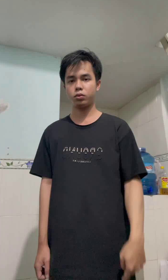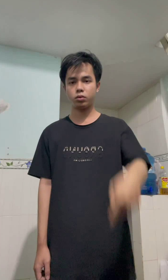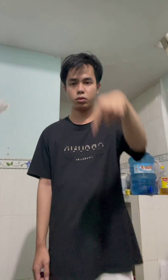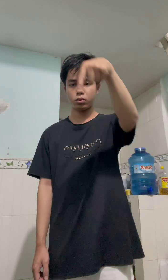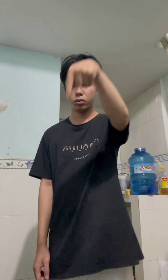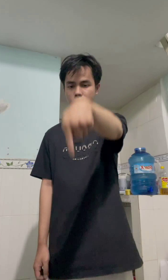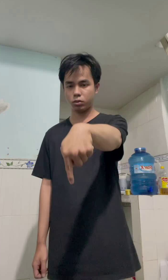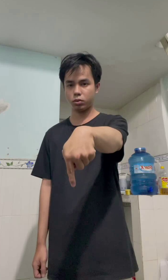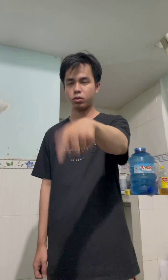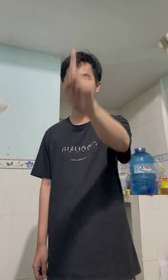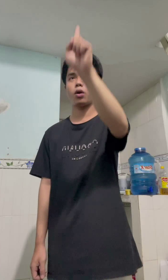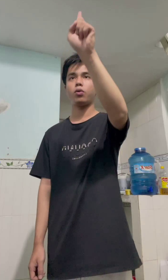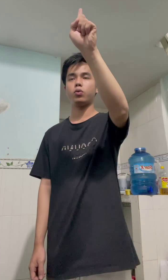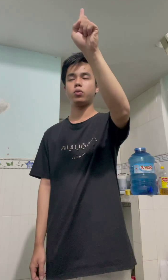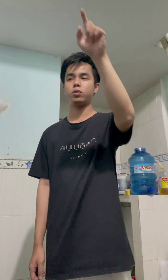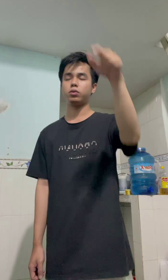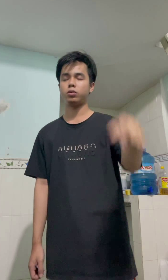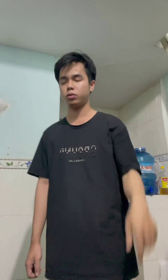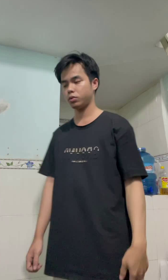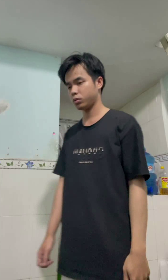di dau